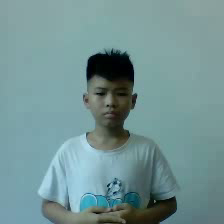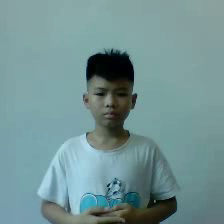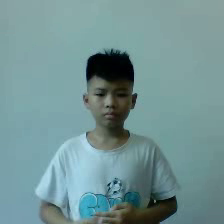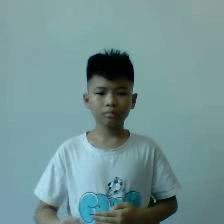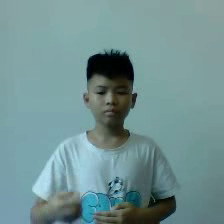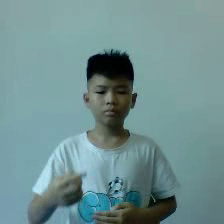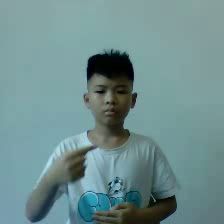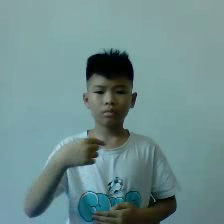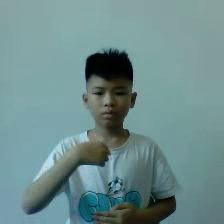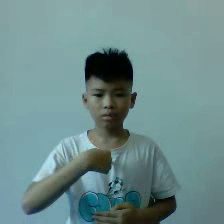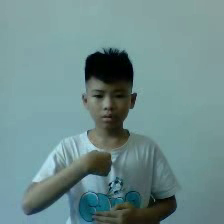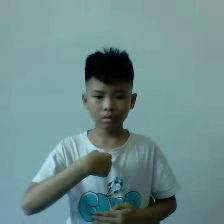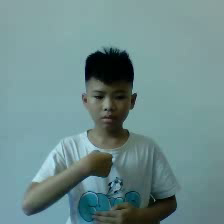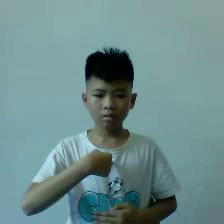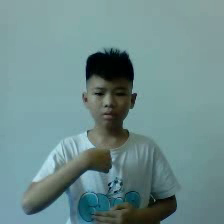Tôi